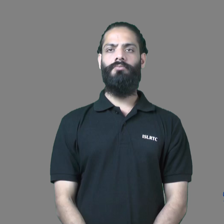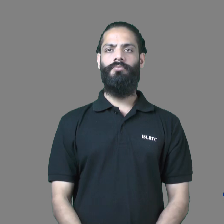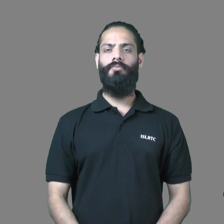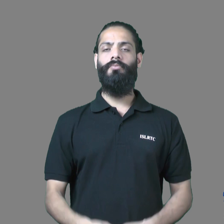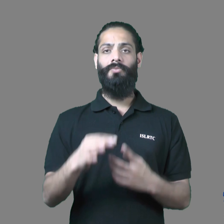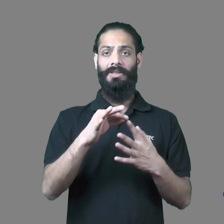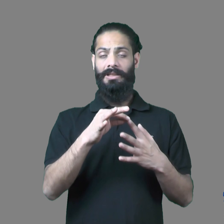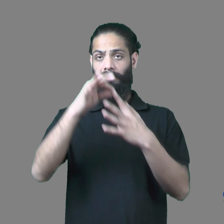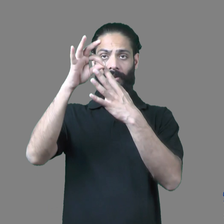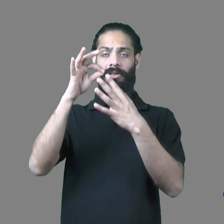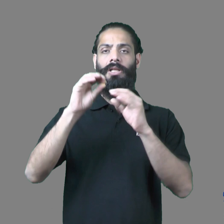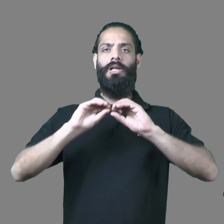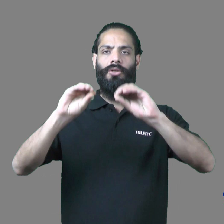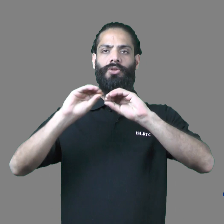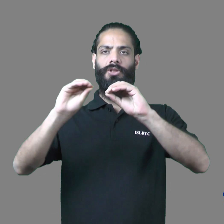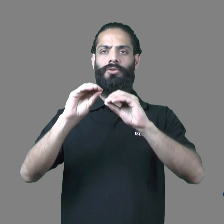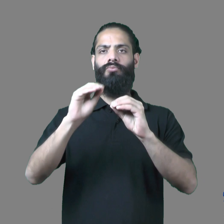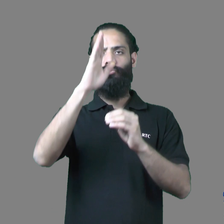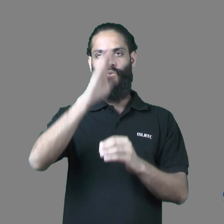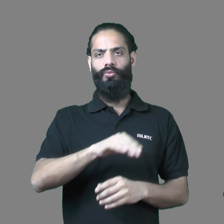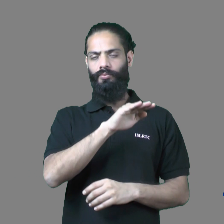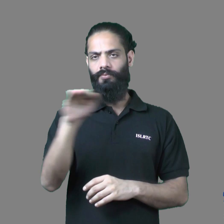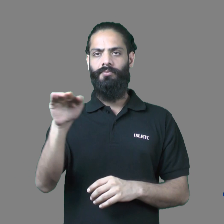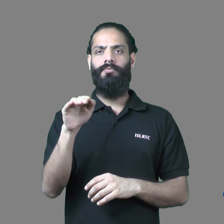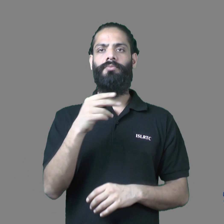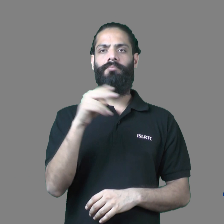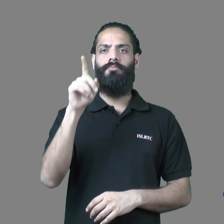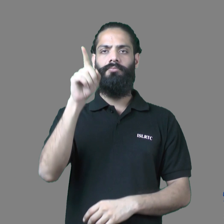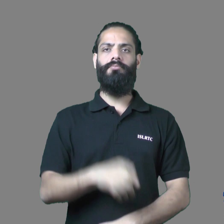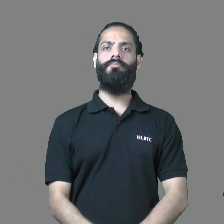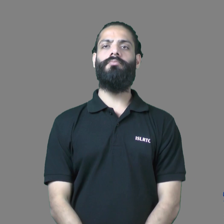Special Education Zone (SEZ)